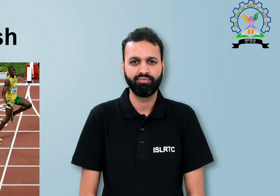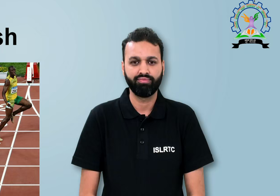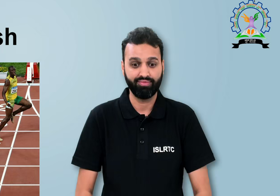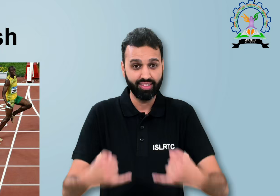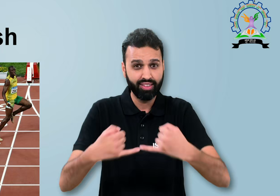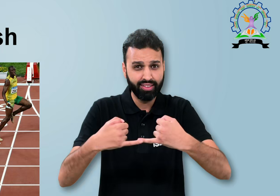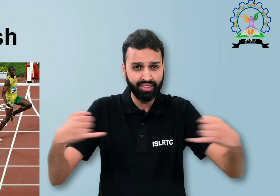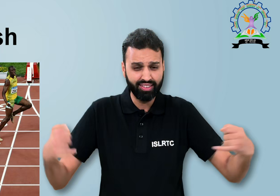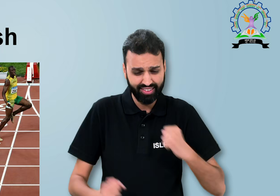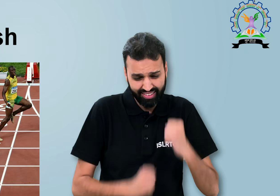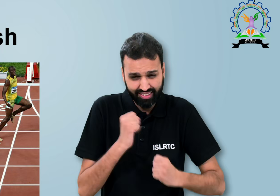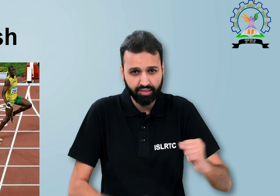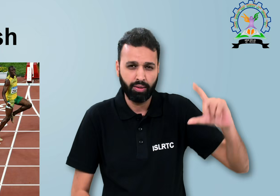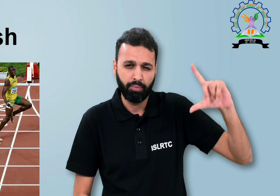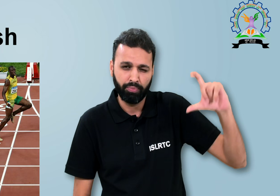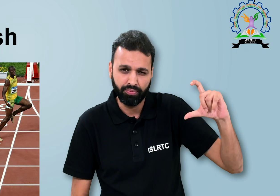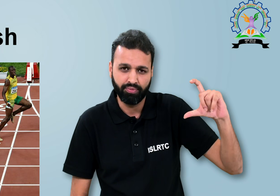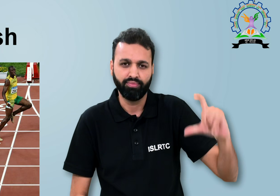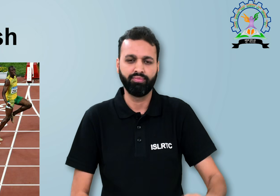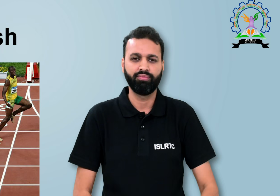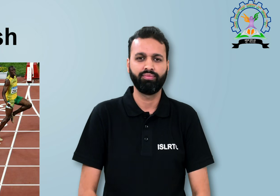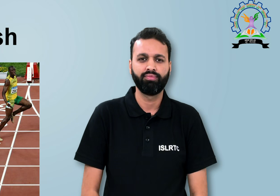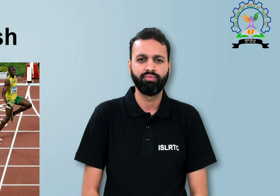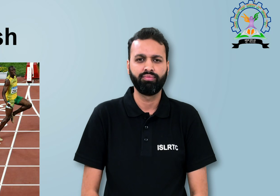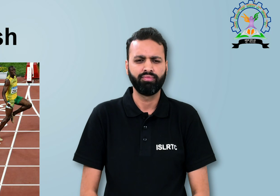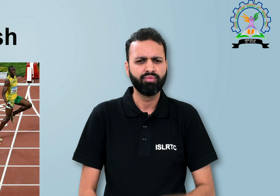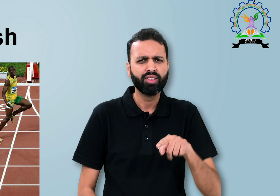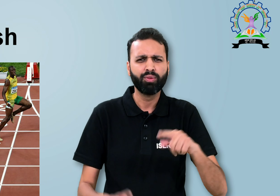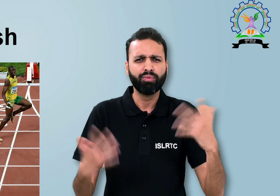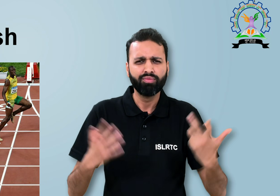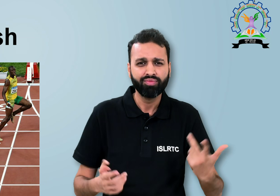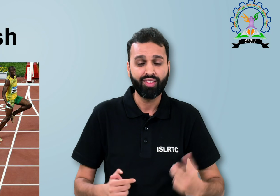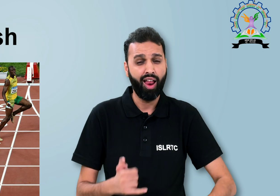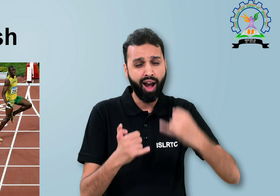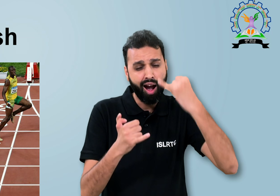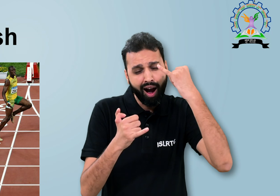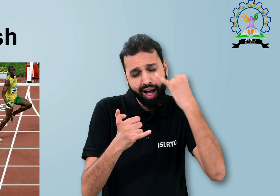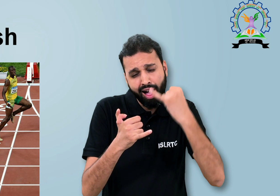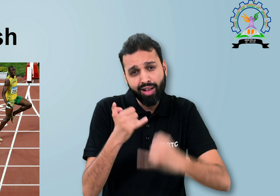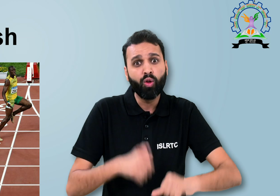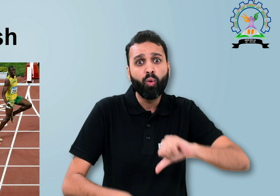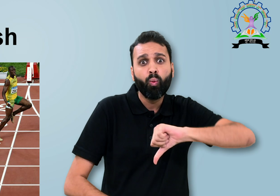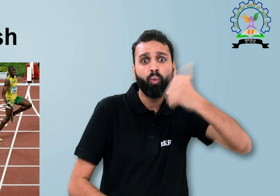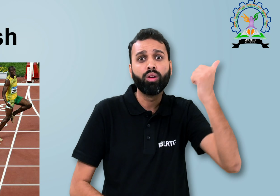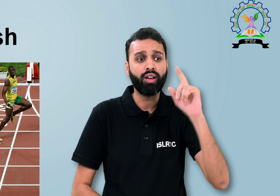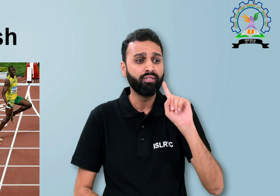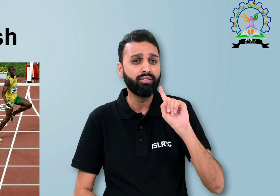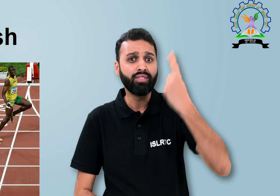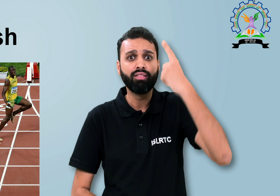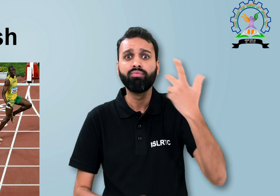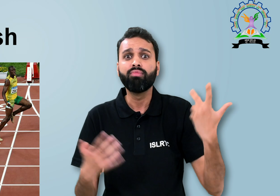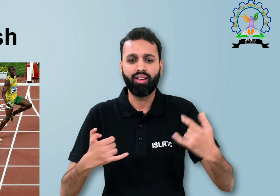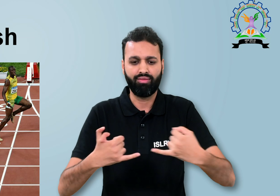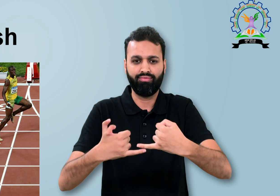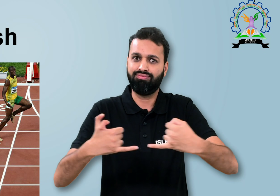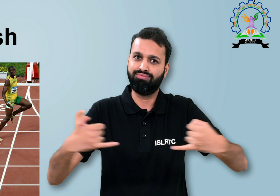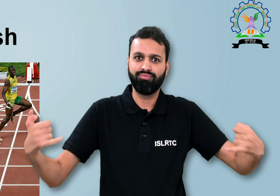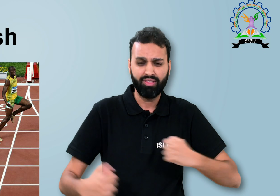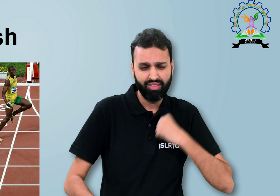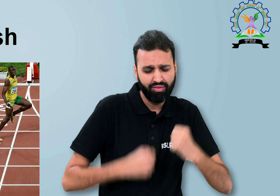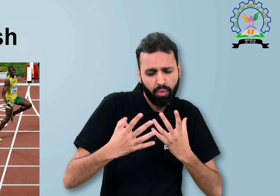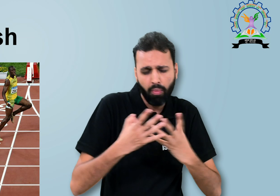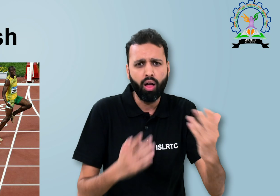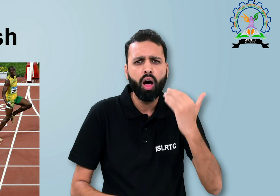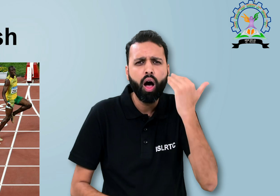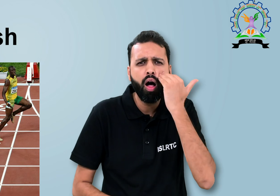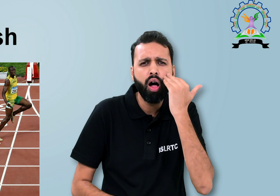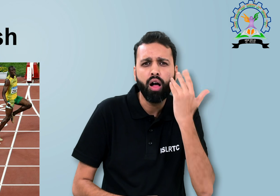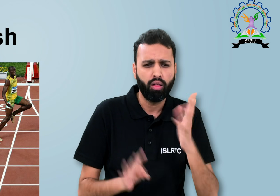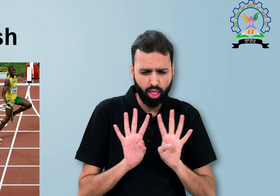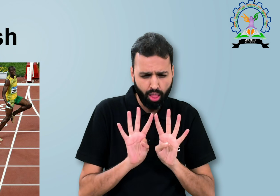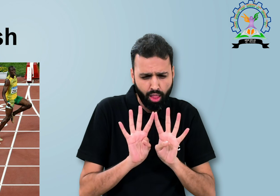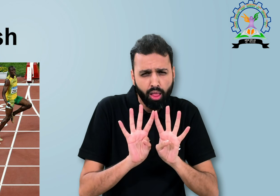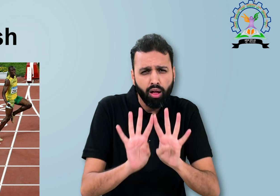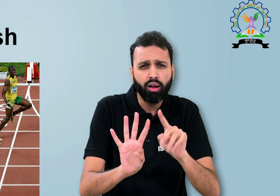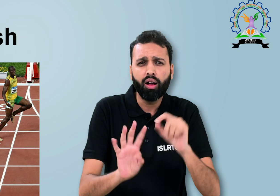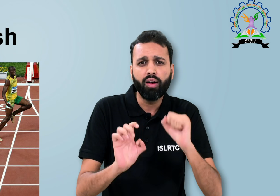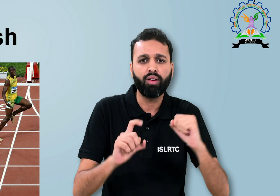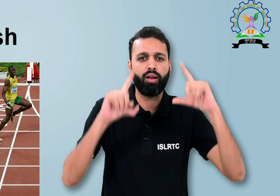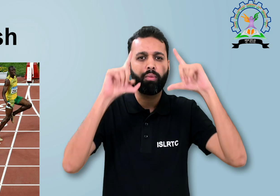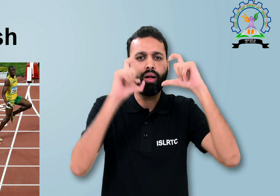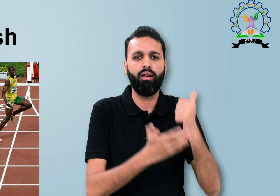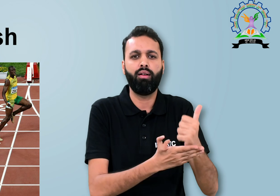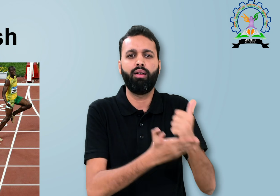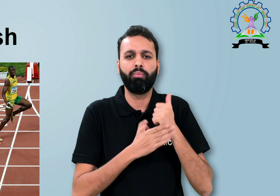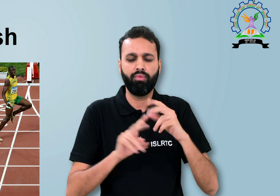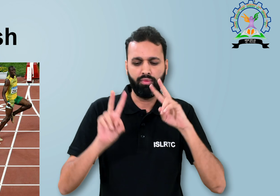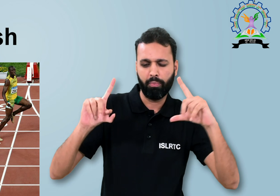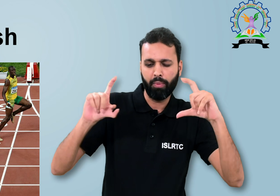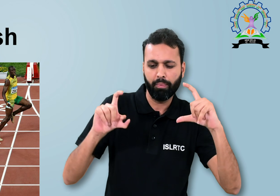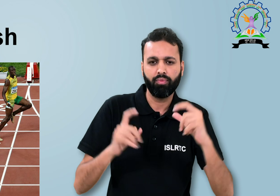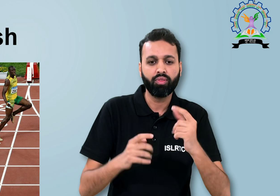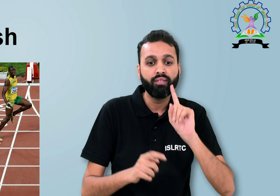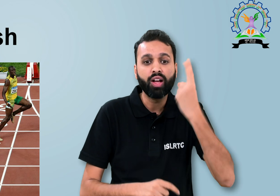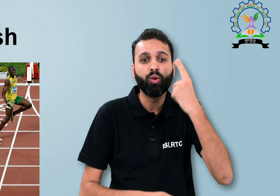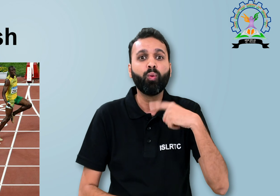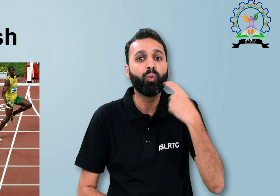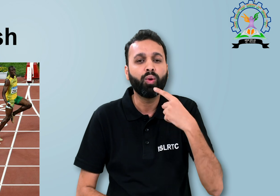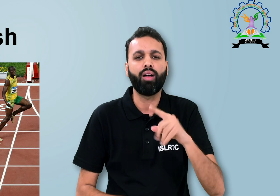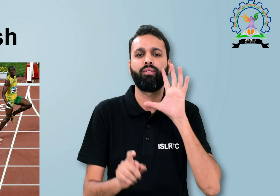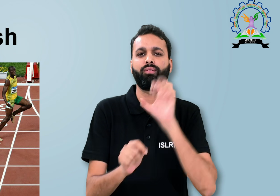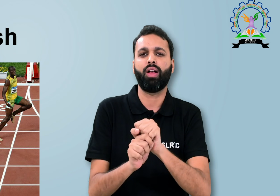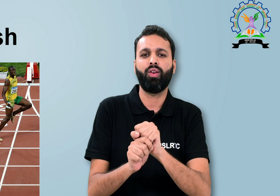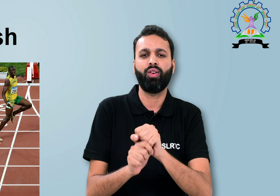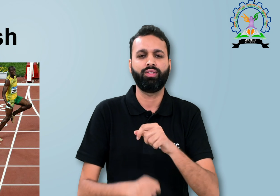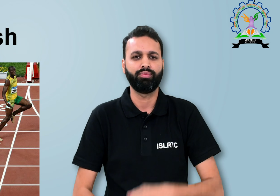Photo Finish To determine accurately which compitetor finishes first at the finishing line, a photo or video is taken. This is called a photo finish.